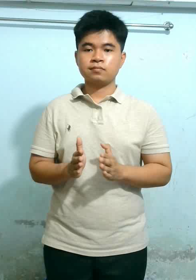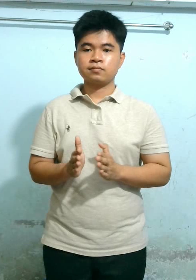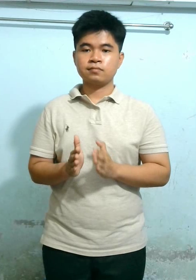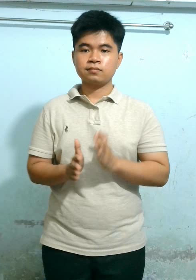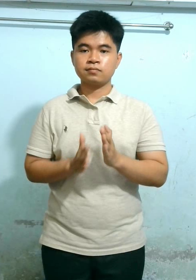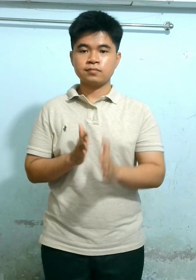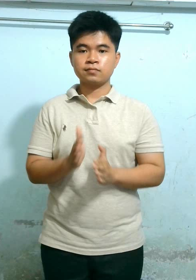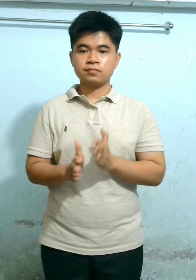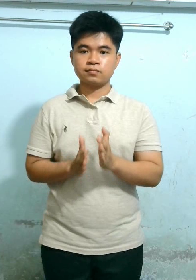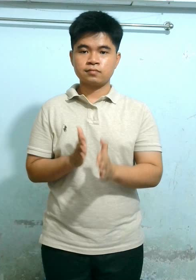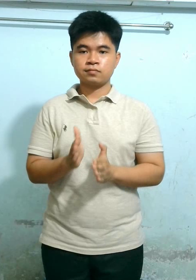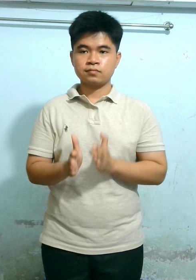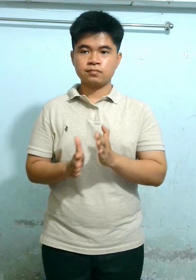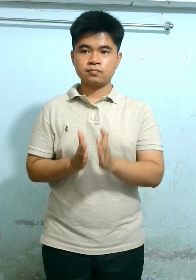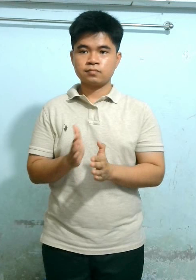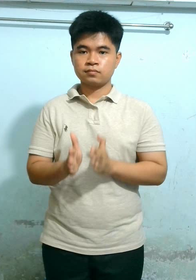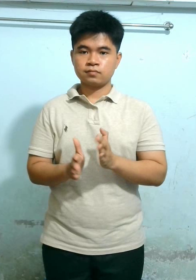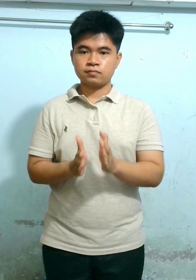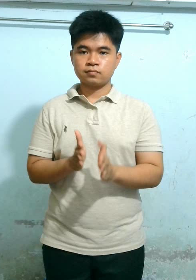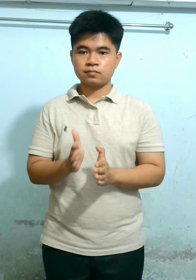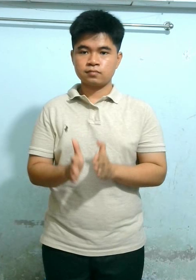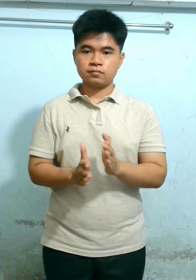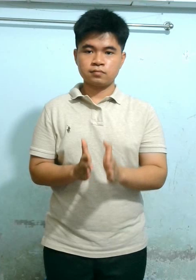ngon ngu ki hieu